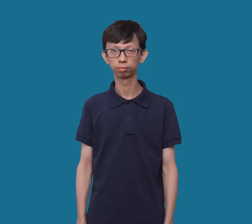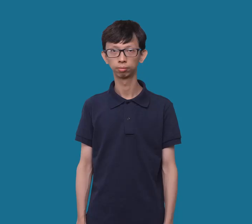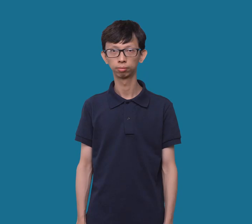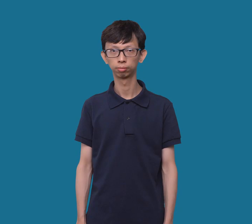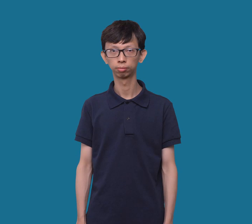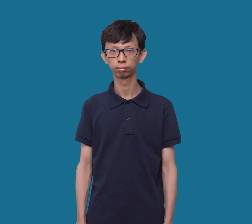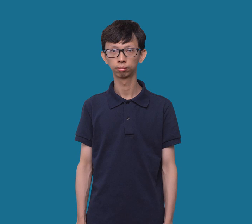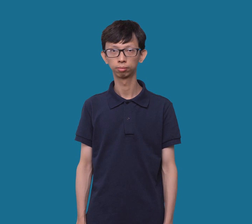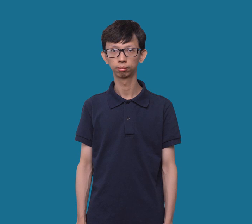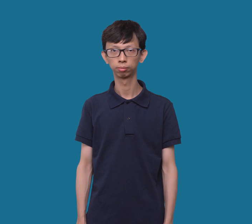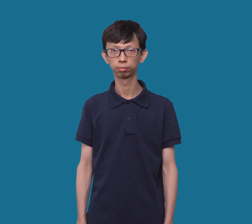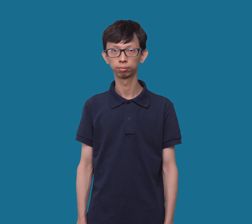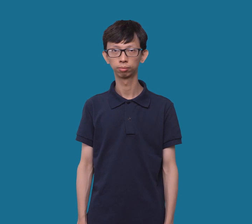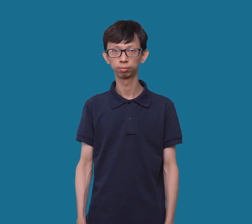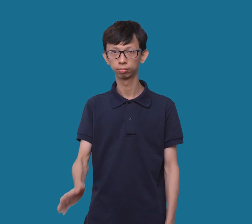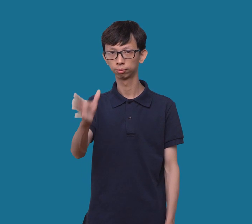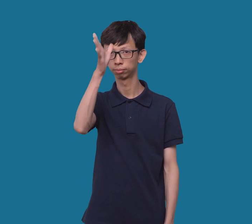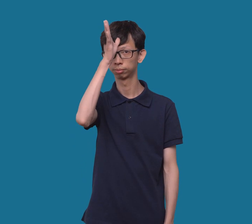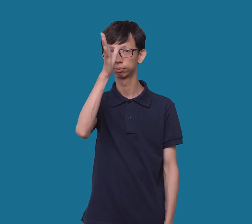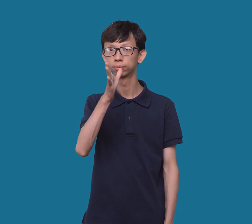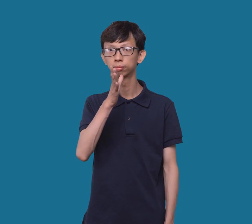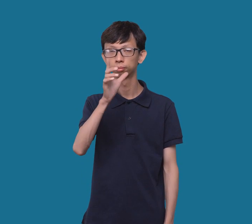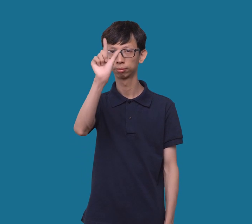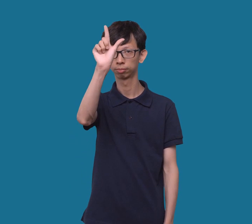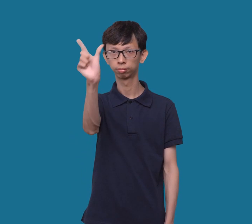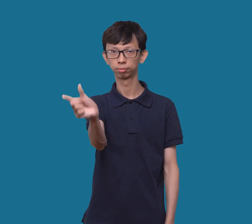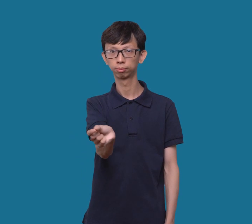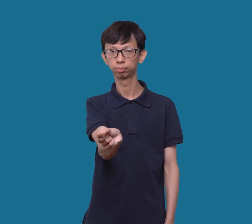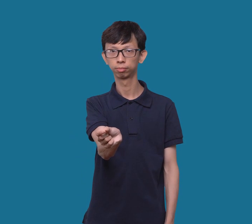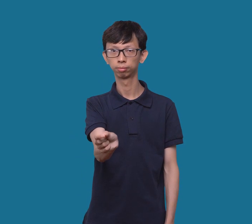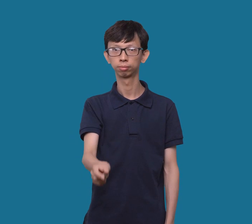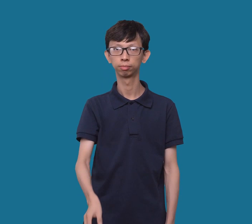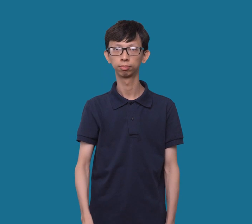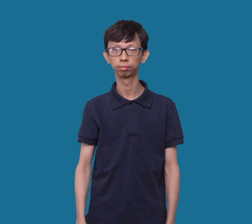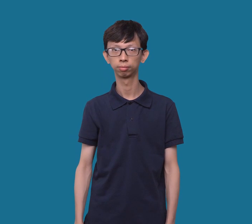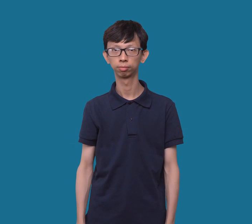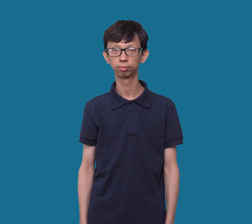vầng trăng